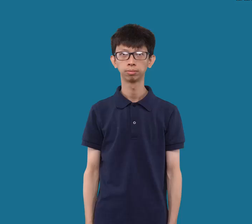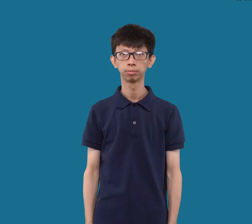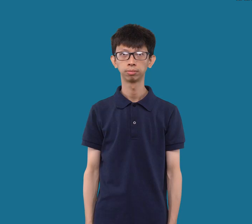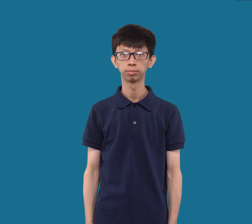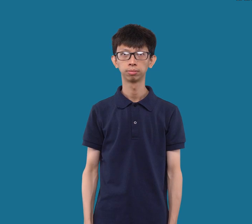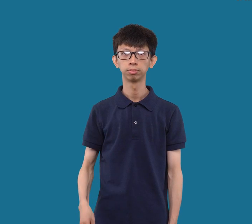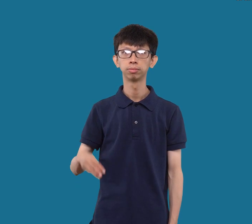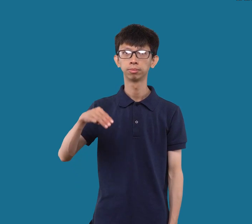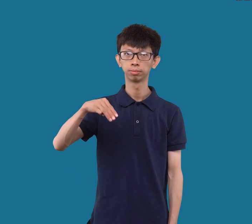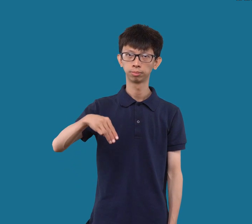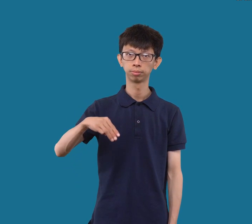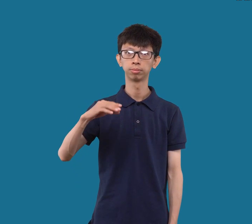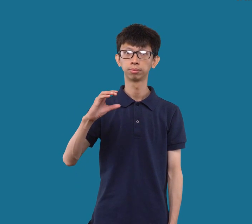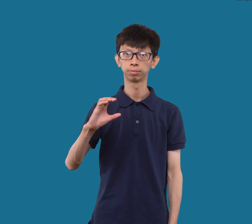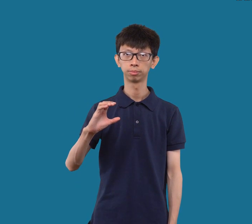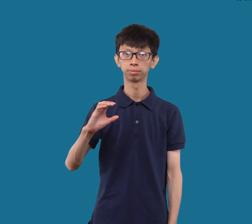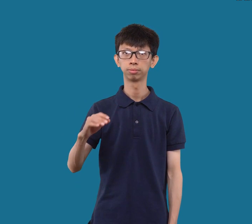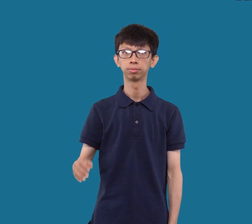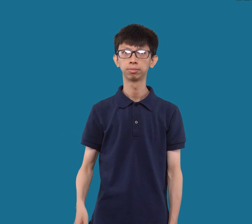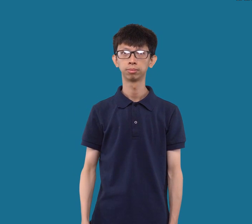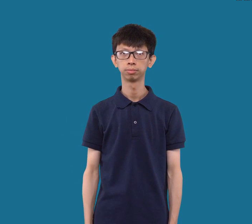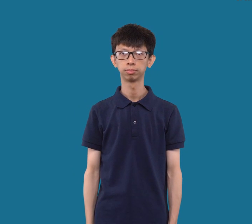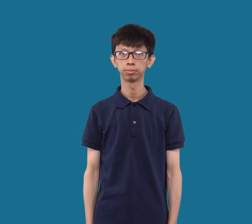dẫn chương trình